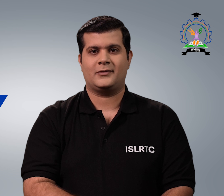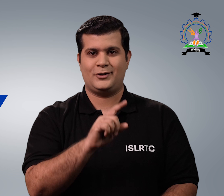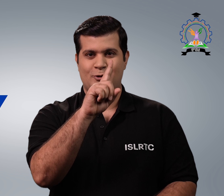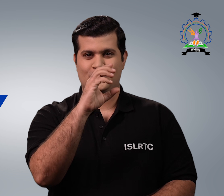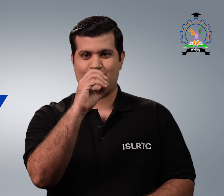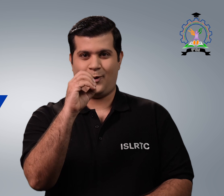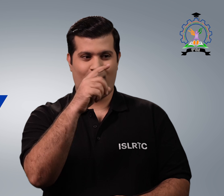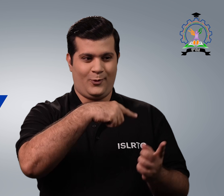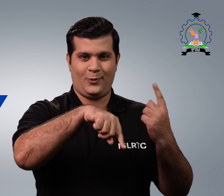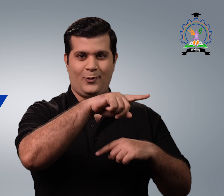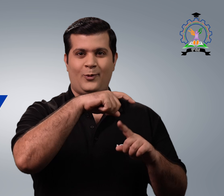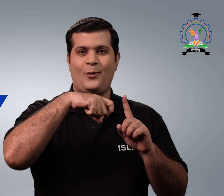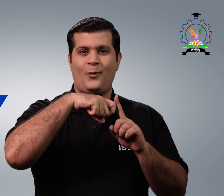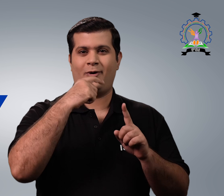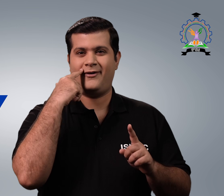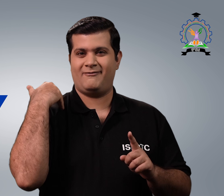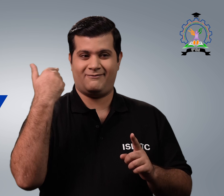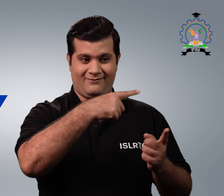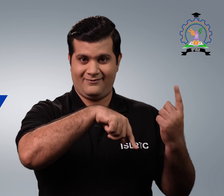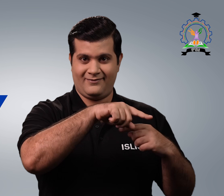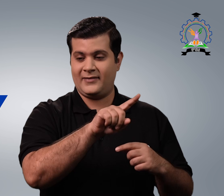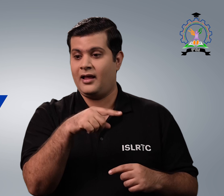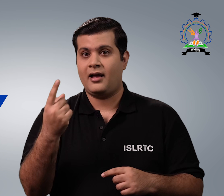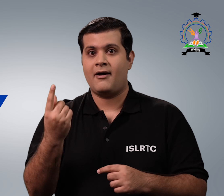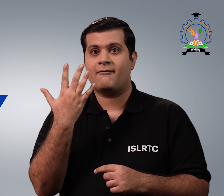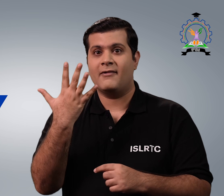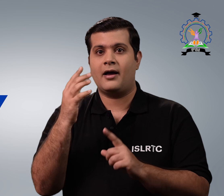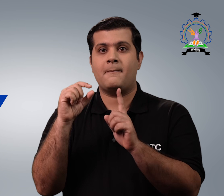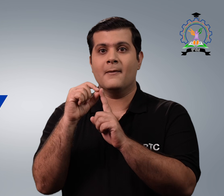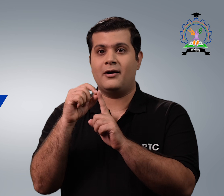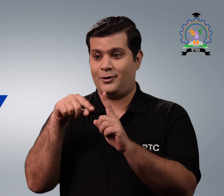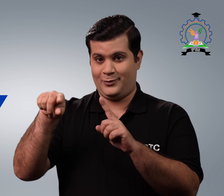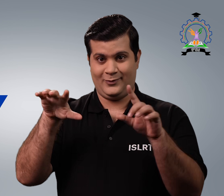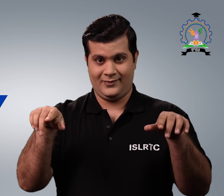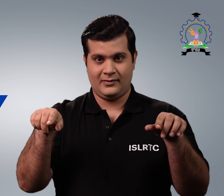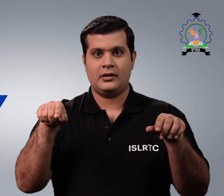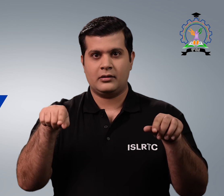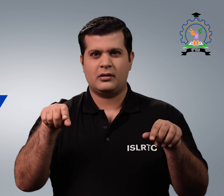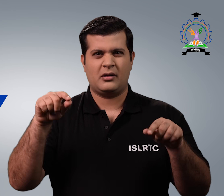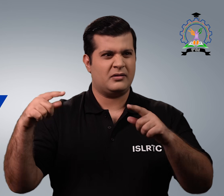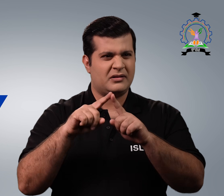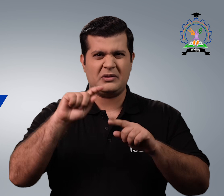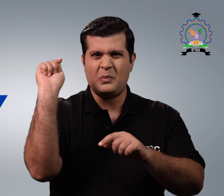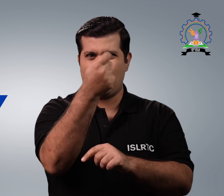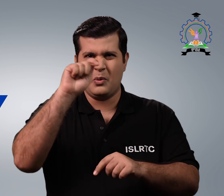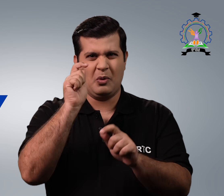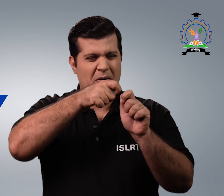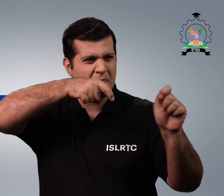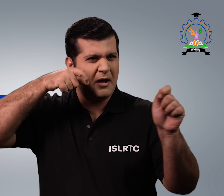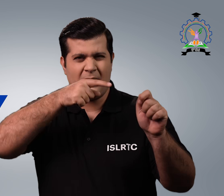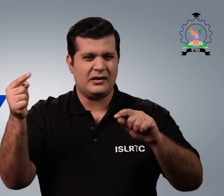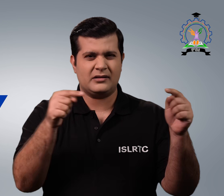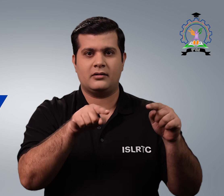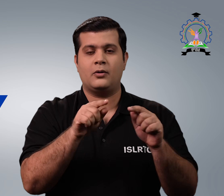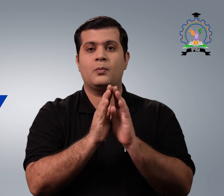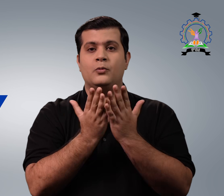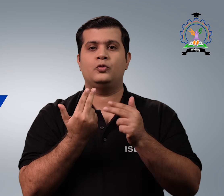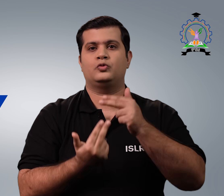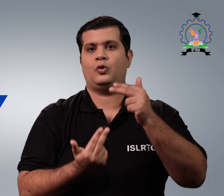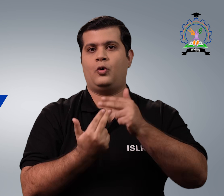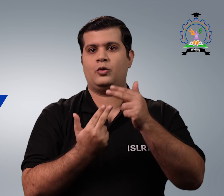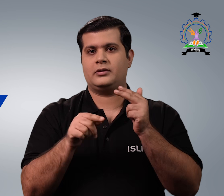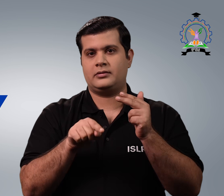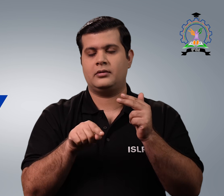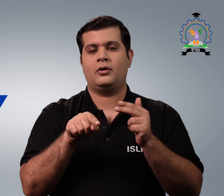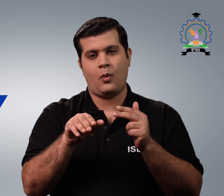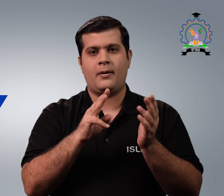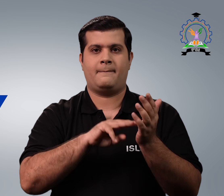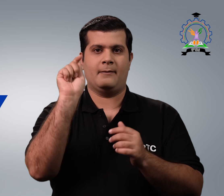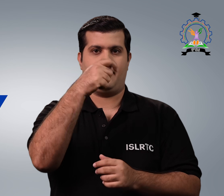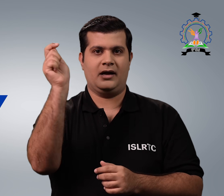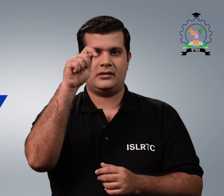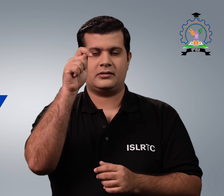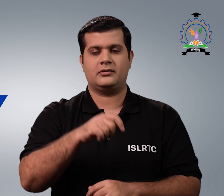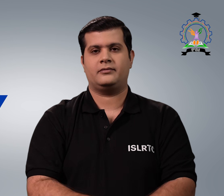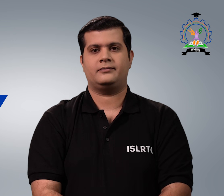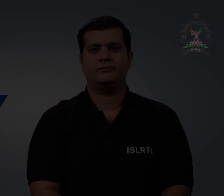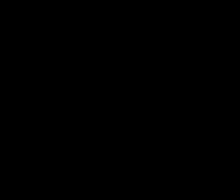The conflict between the Kauravas and the Pandavas is written in the epic book called the Mahabharat.